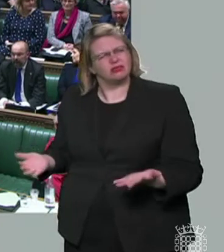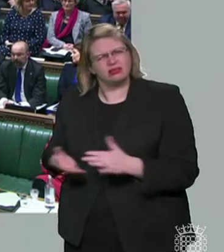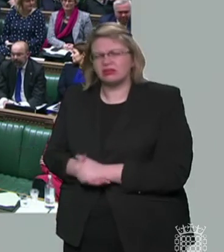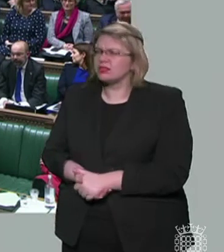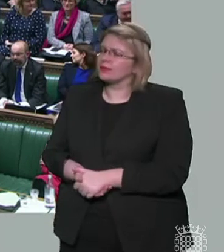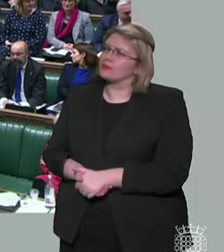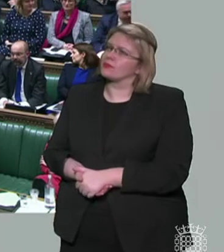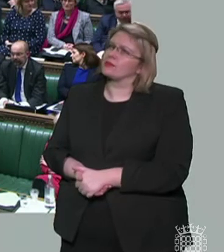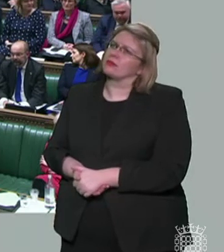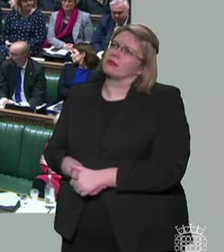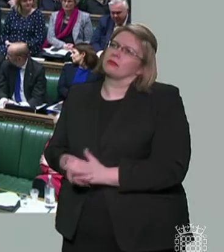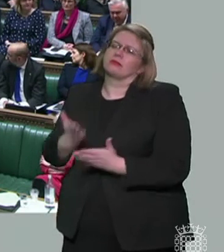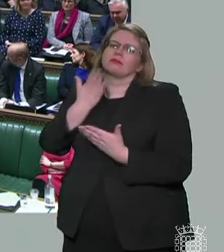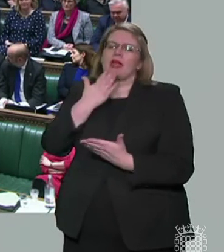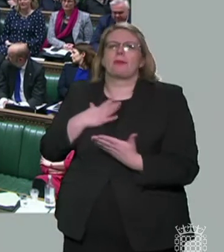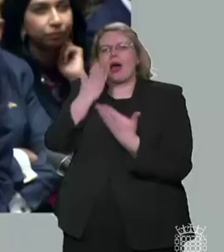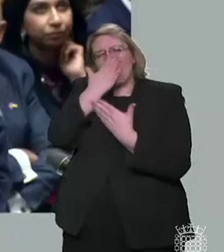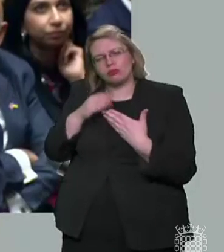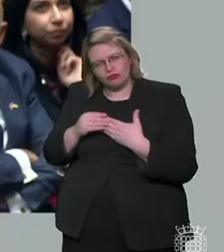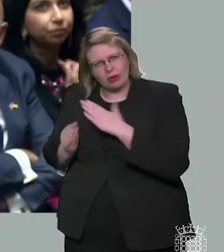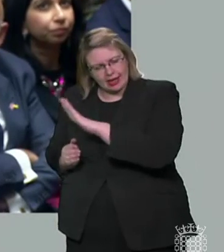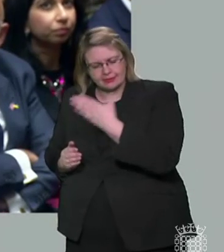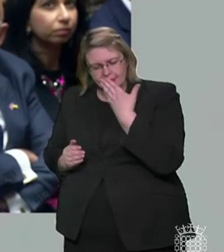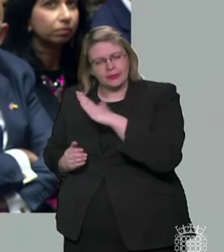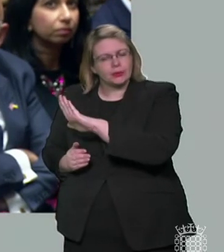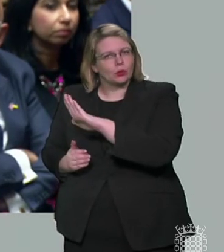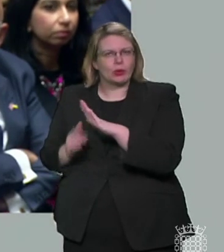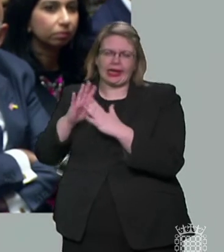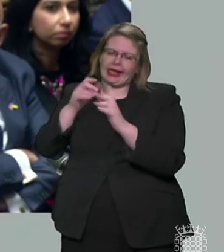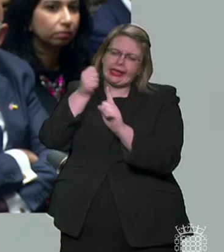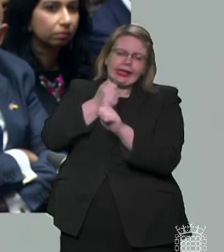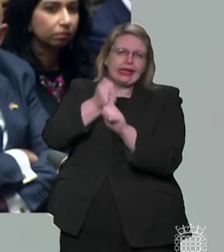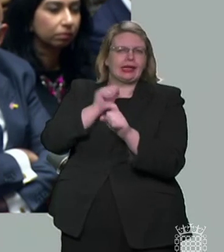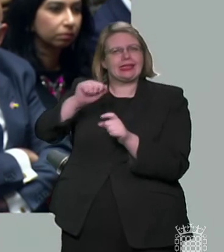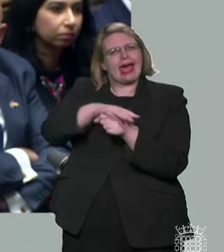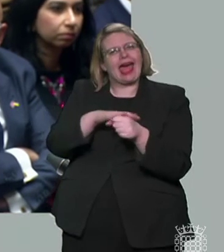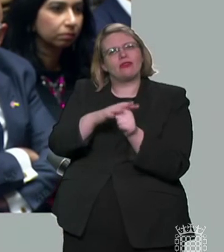I thank my honourable Friend. He is a fantastic champion for his constituents in Wantage.